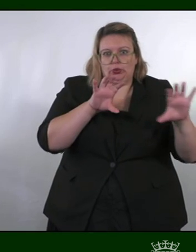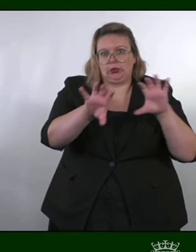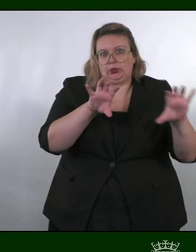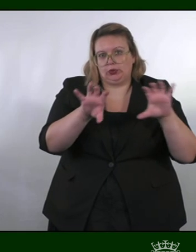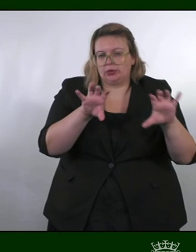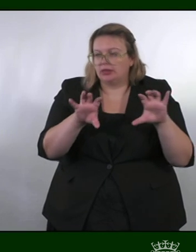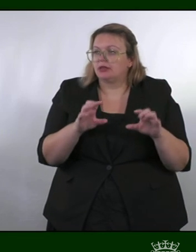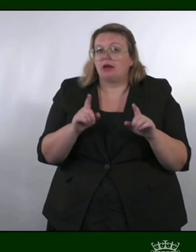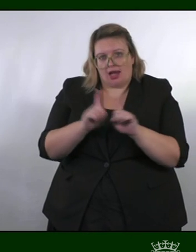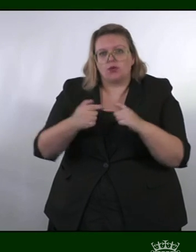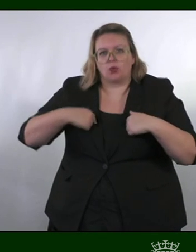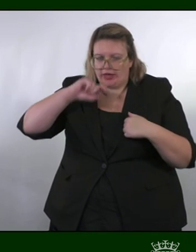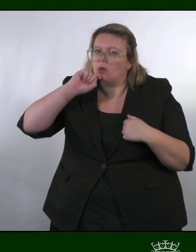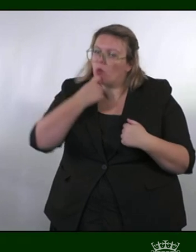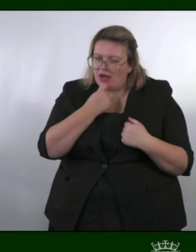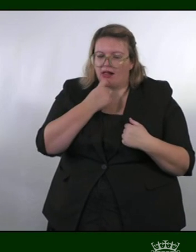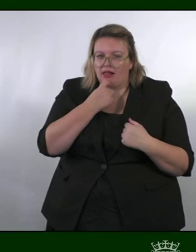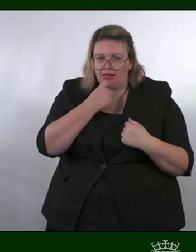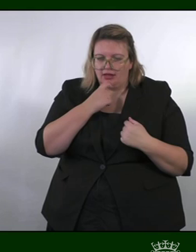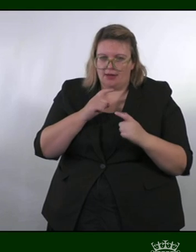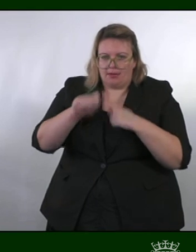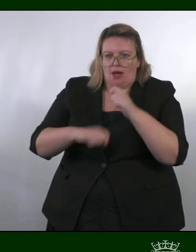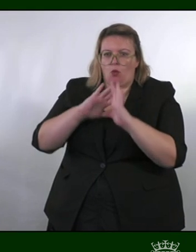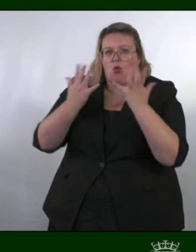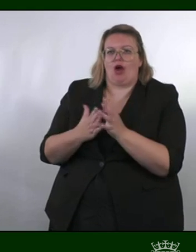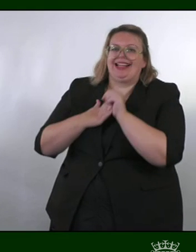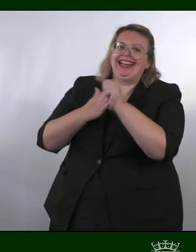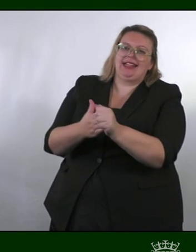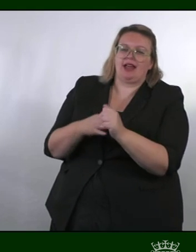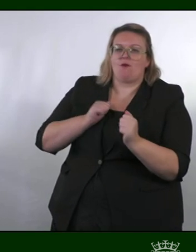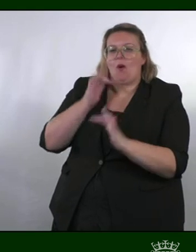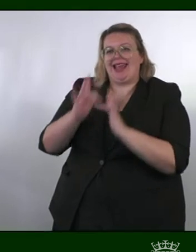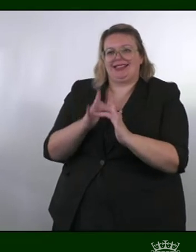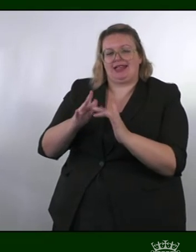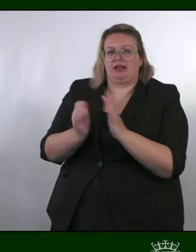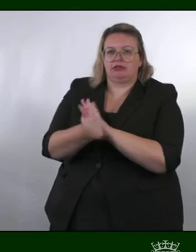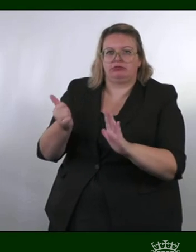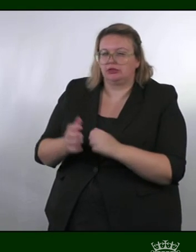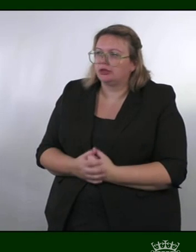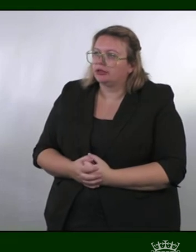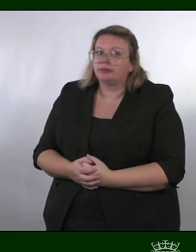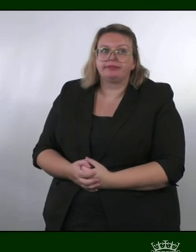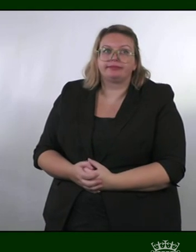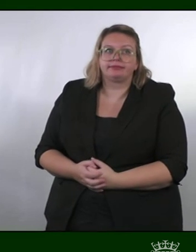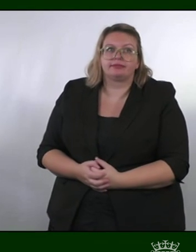We are going to be a world leader in connectivity as we build back better.